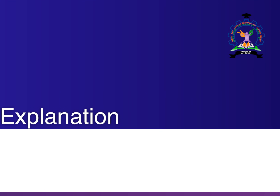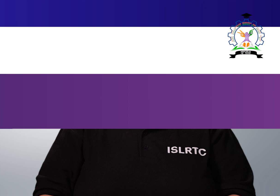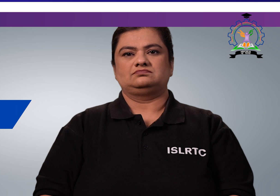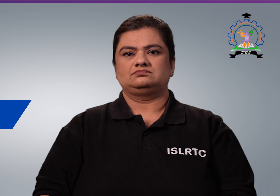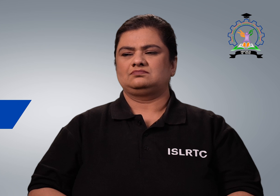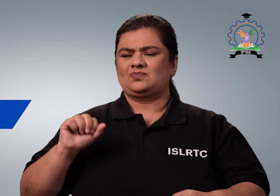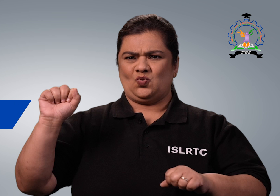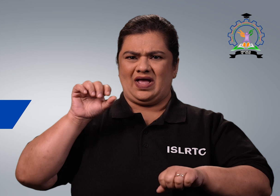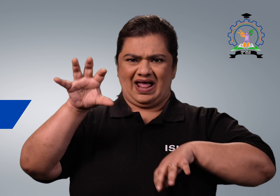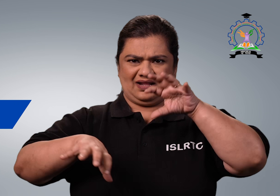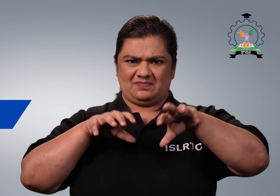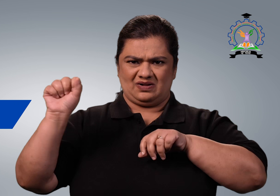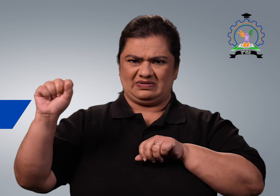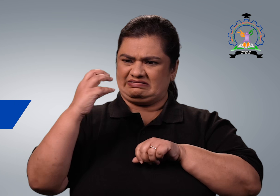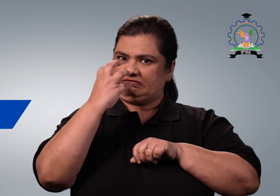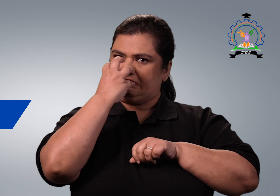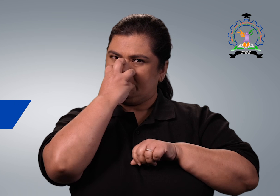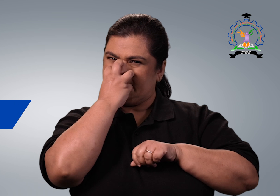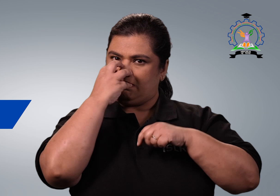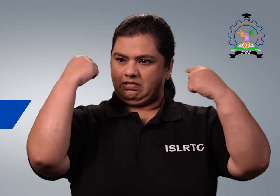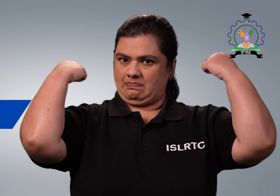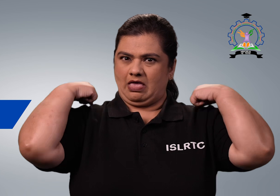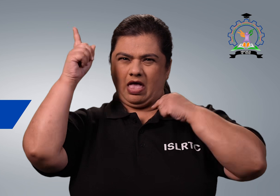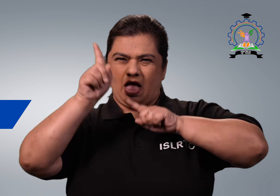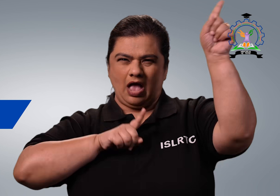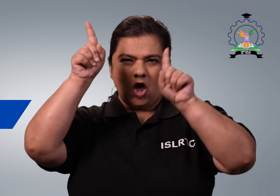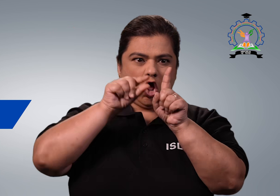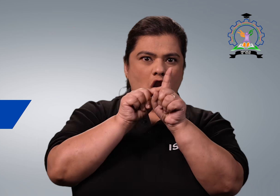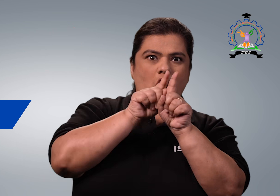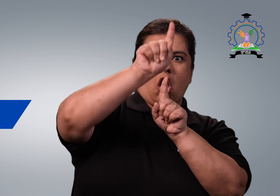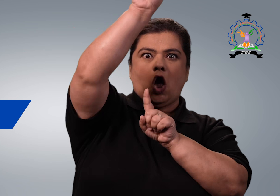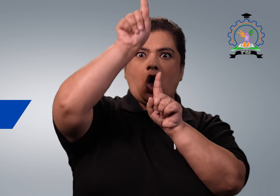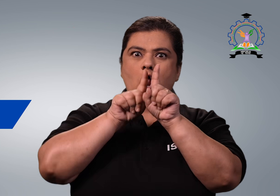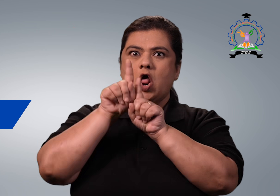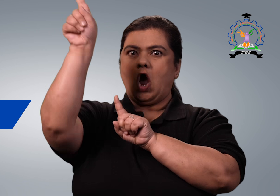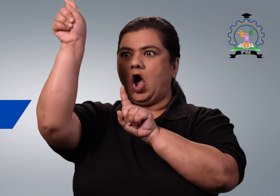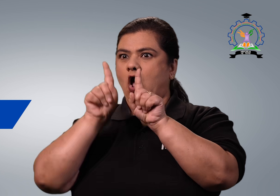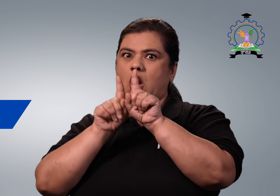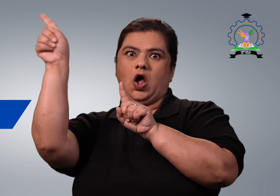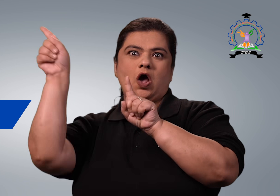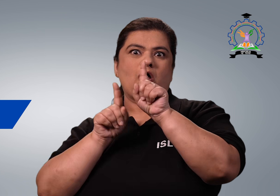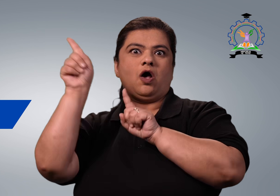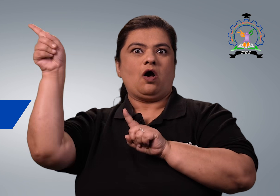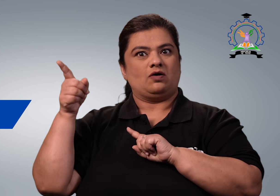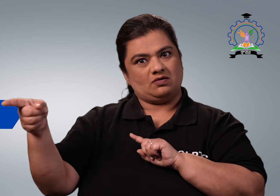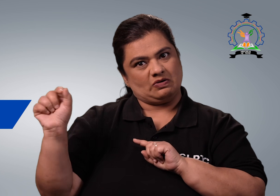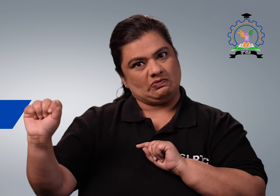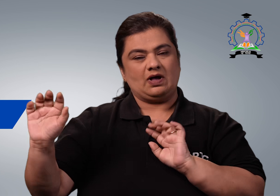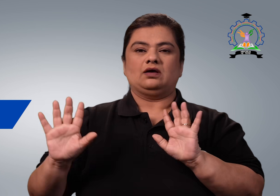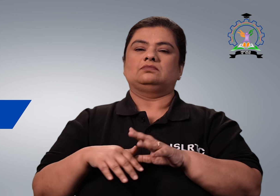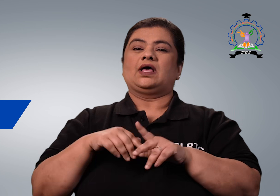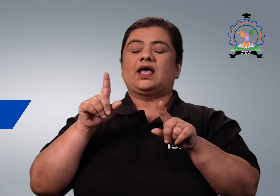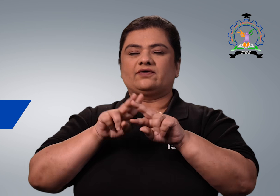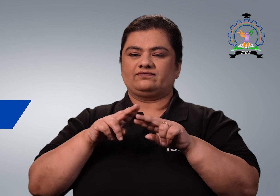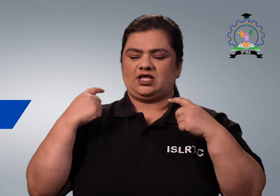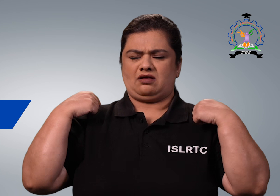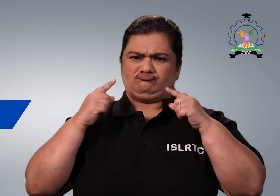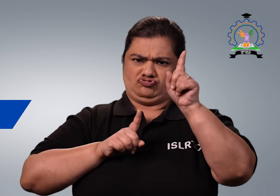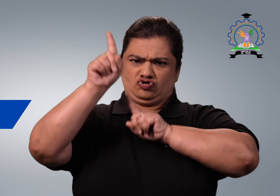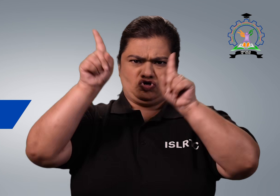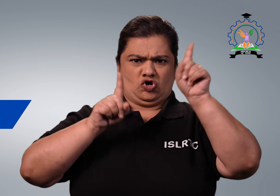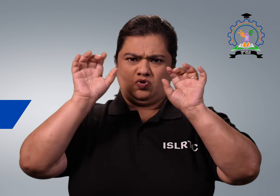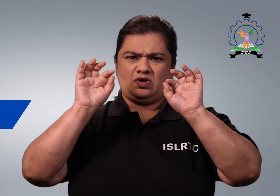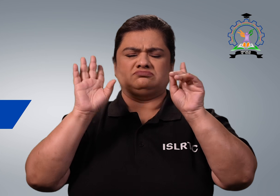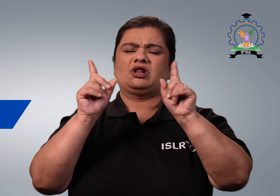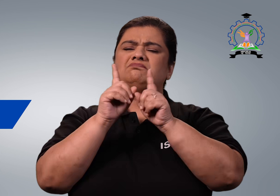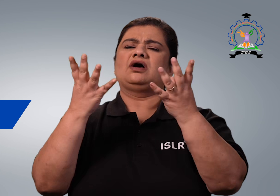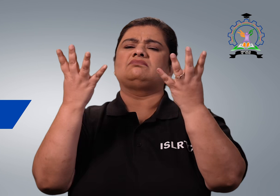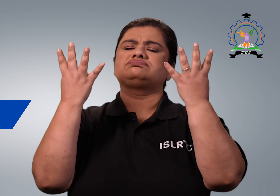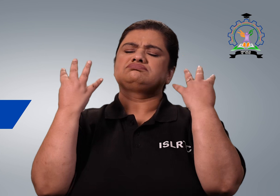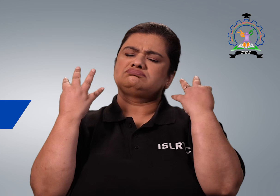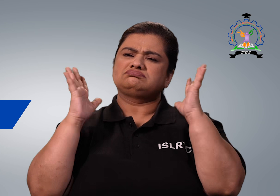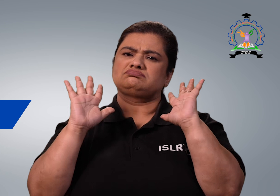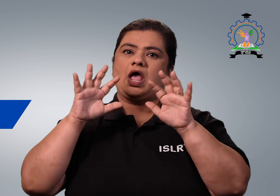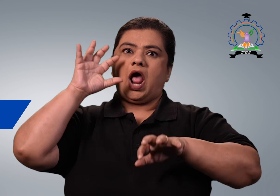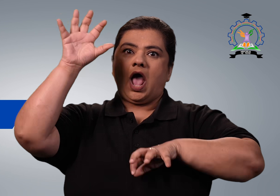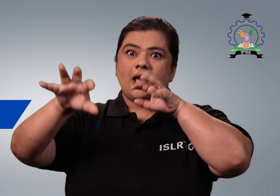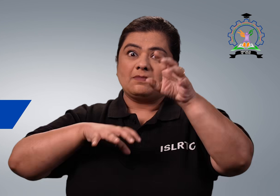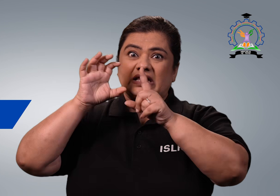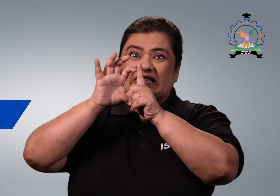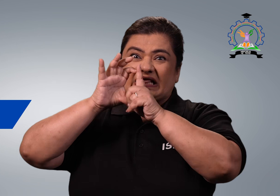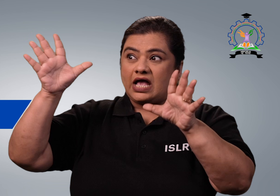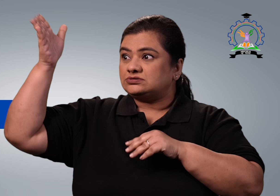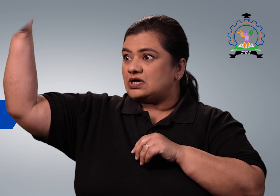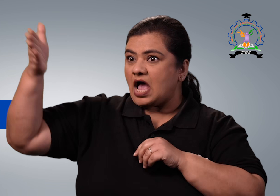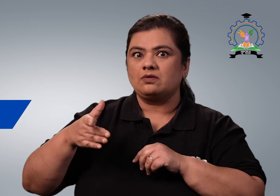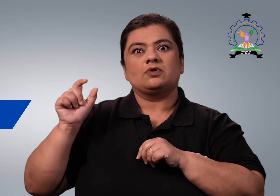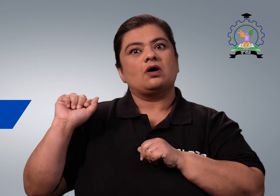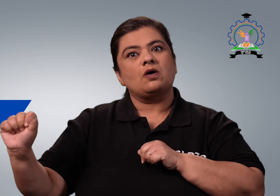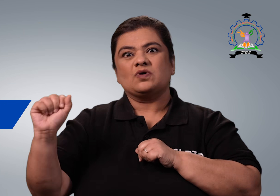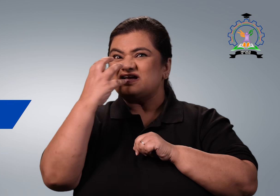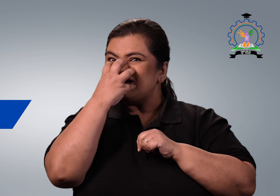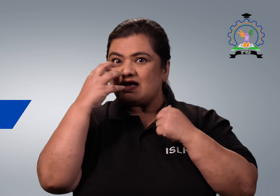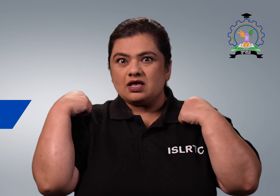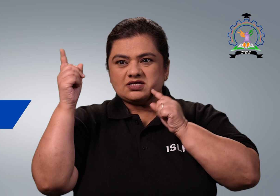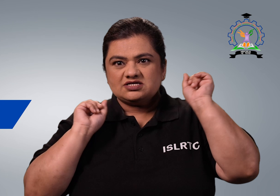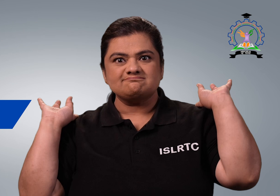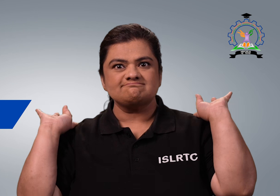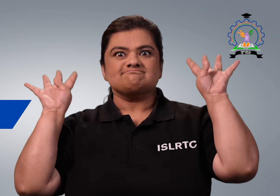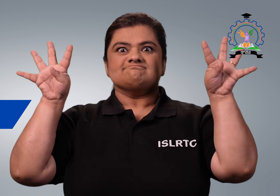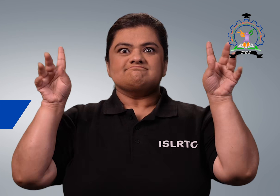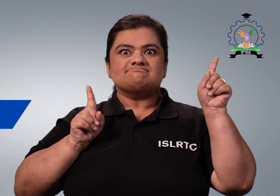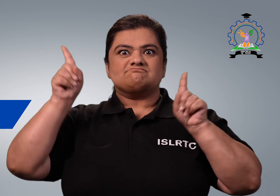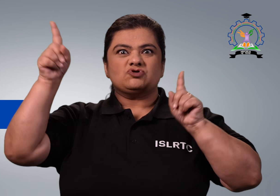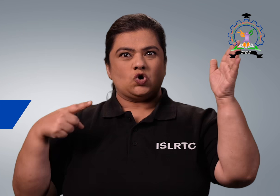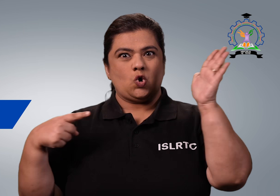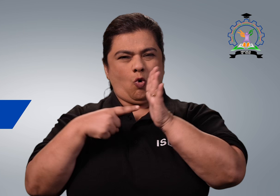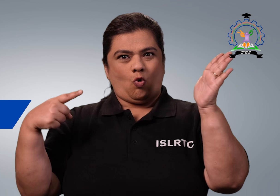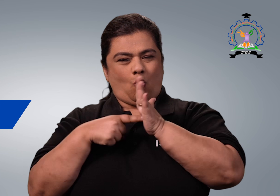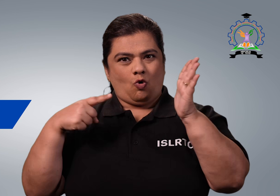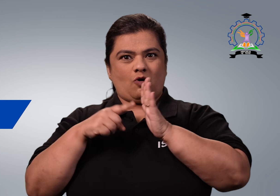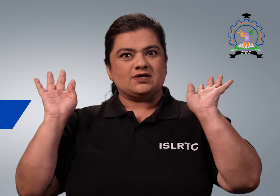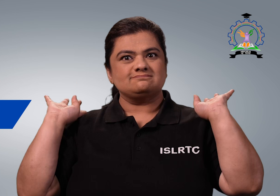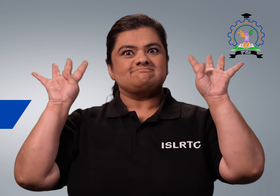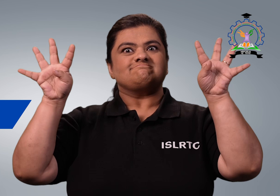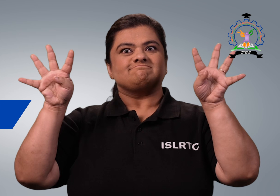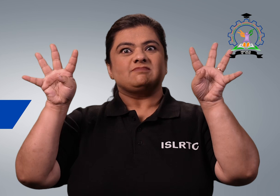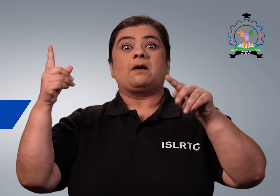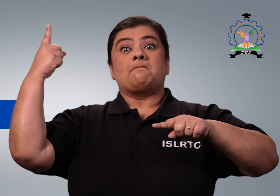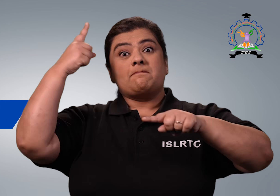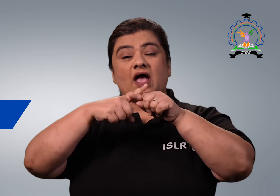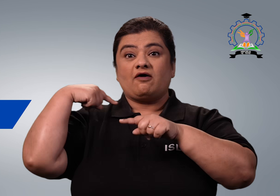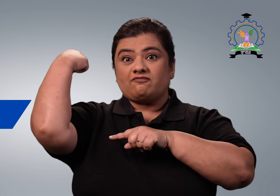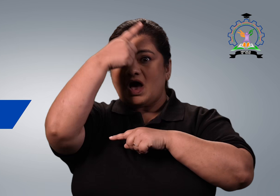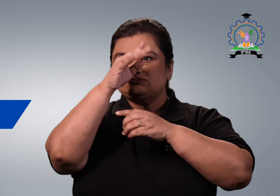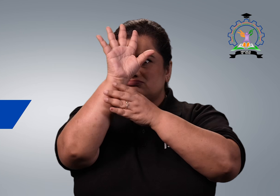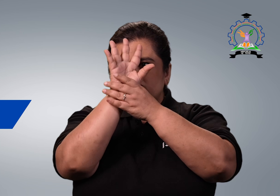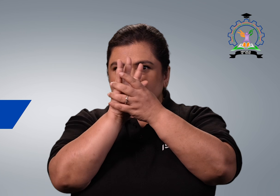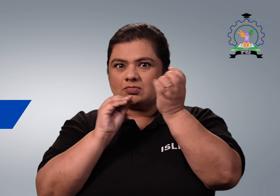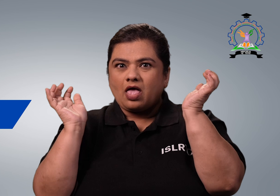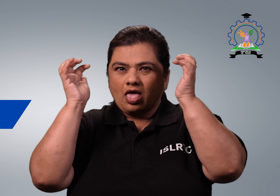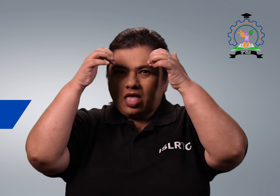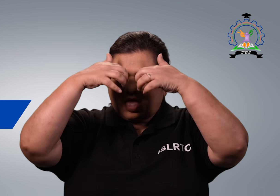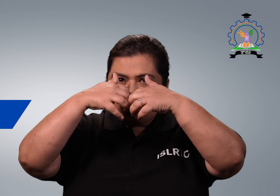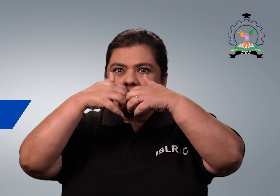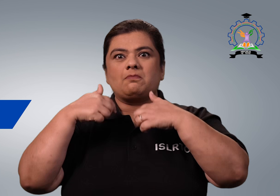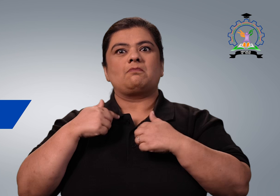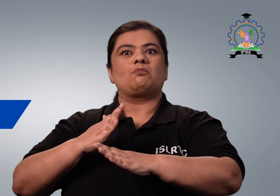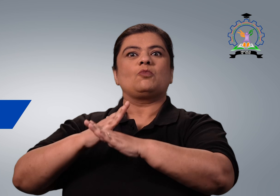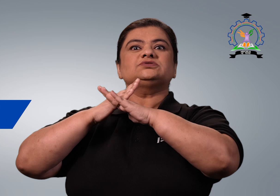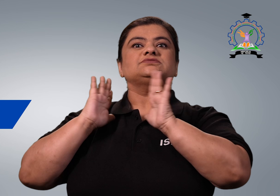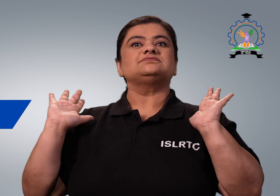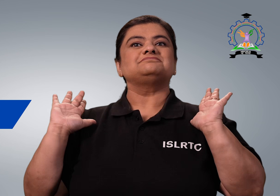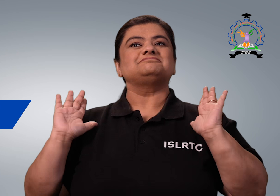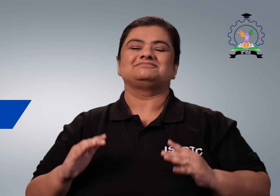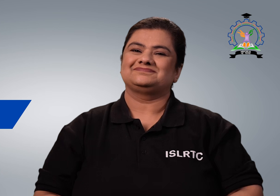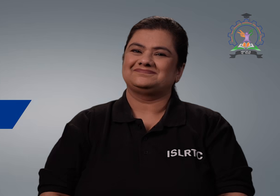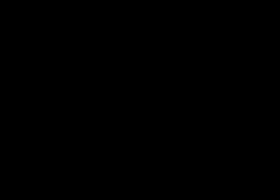A porcupine is an animal known for its sharp quills covering its back and sides. The porcupine's quills stand up and it hides its face when threatened, as a defense against predators.